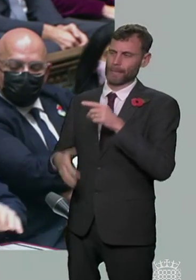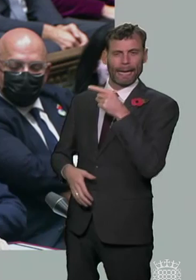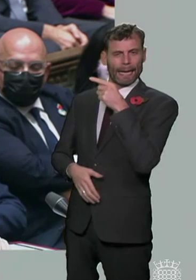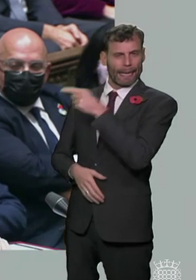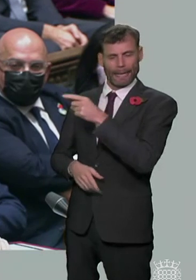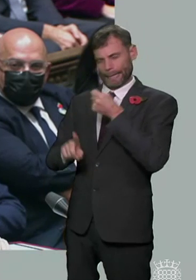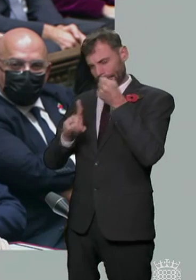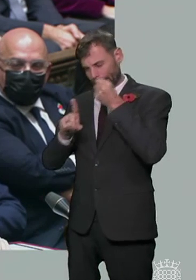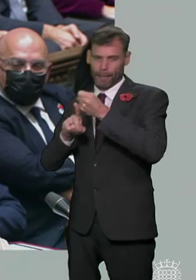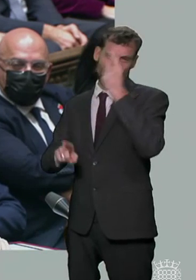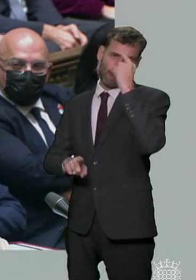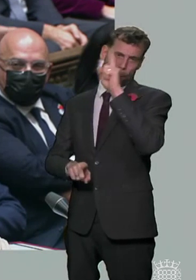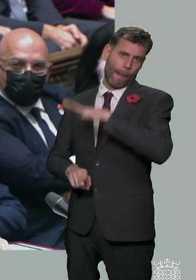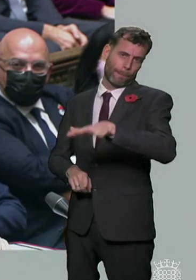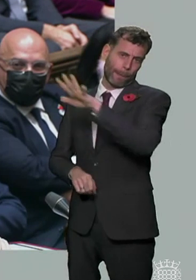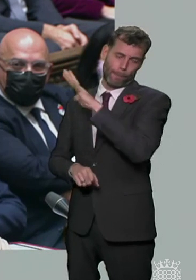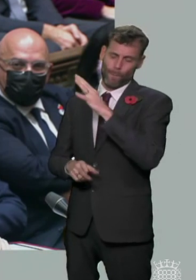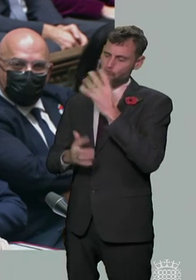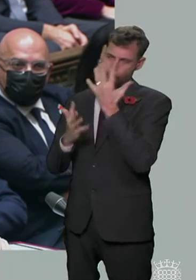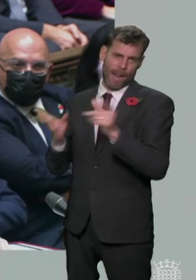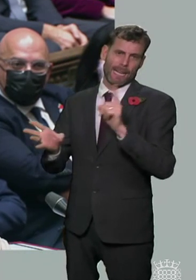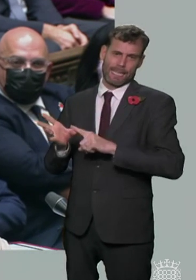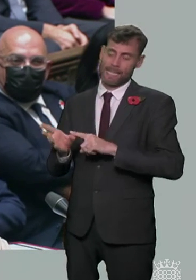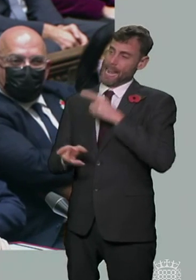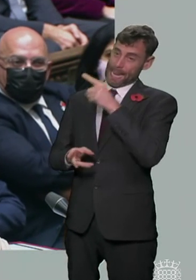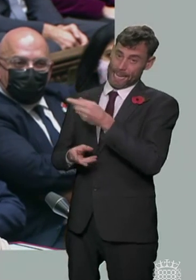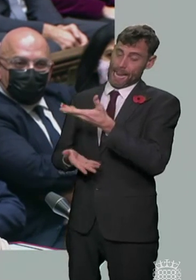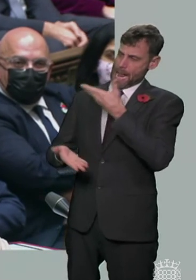I have seen the pictures that he describes.